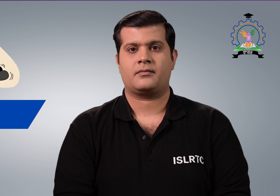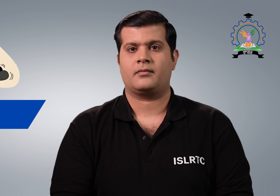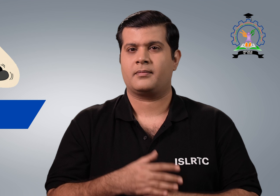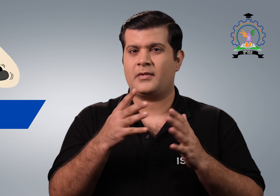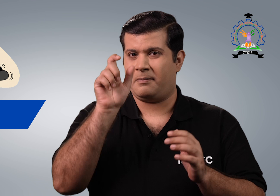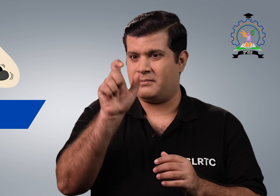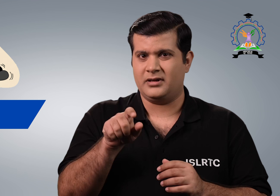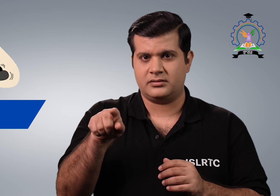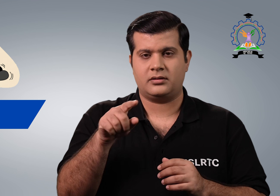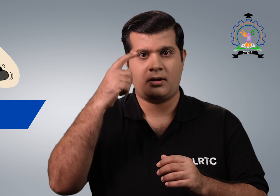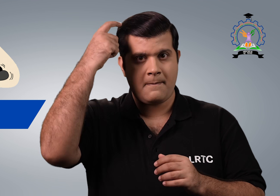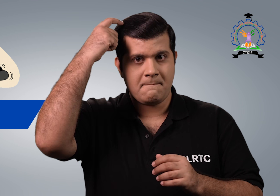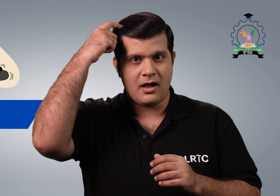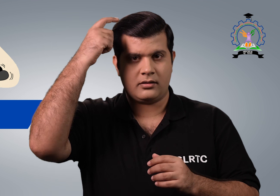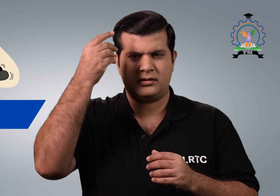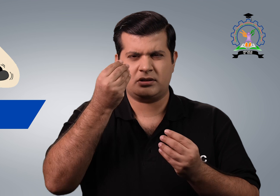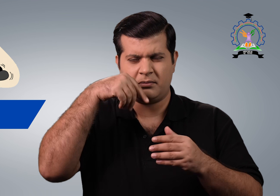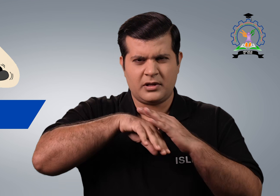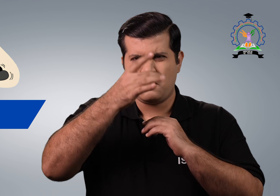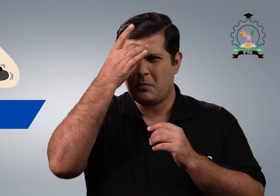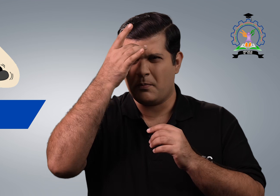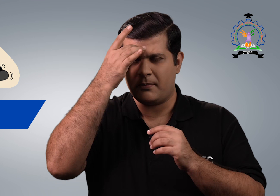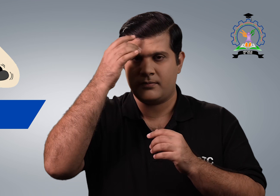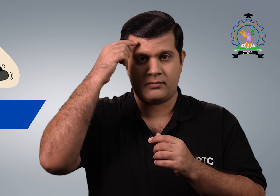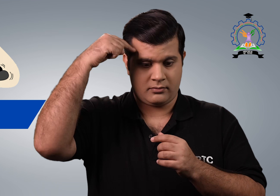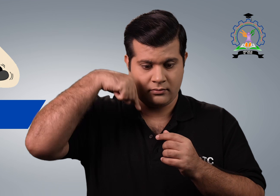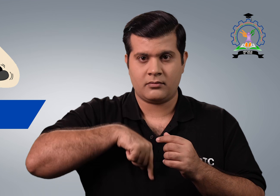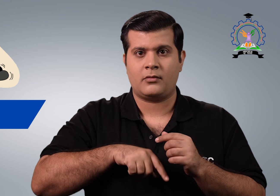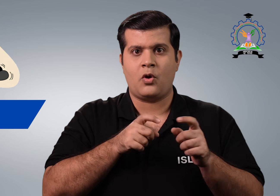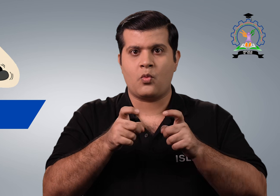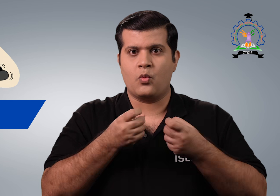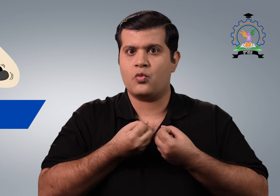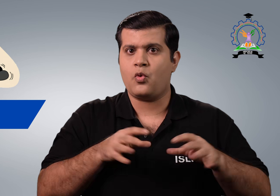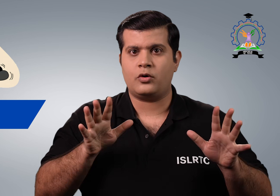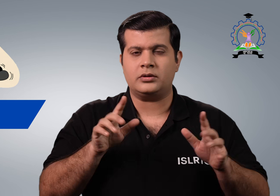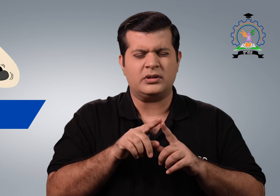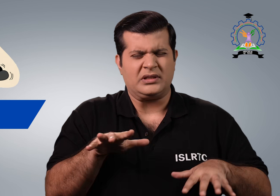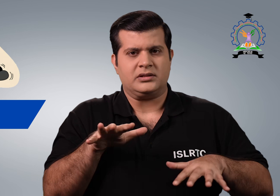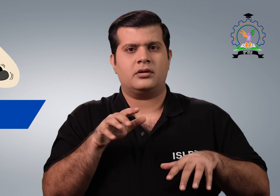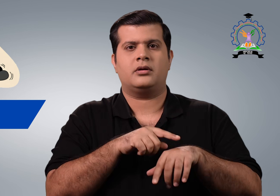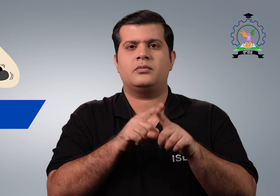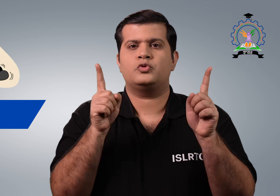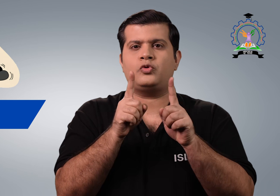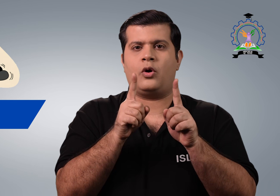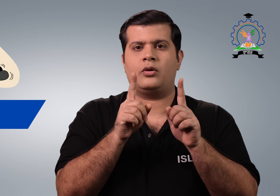A brain condition that causes seizures and the person losses control of his or her movements for a short time.